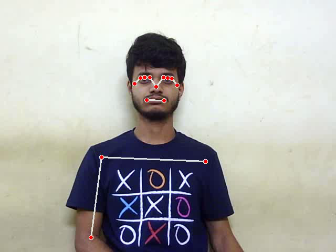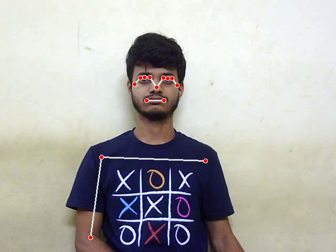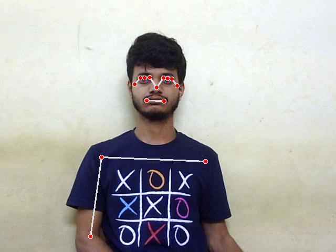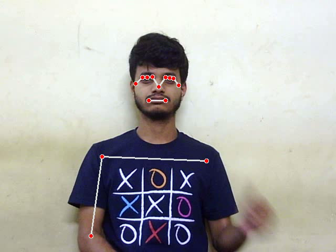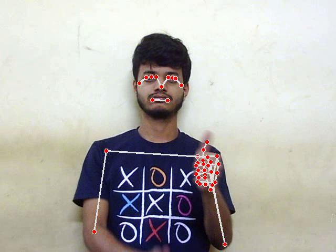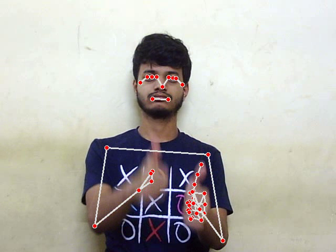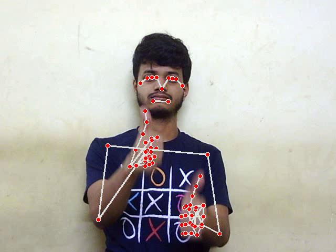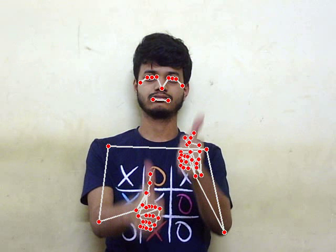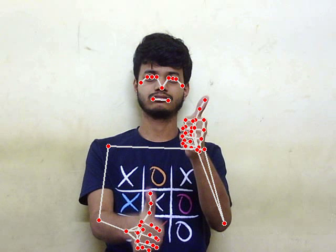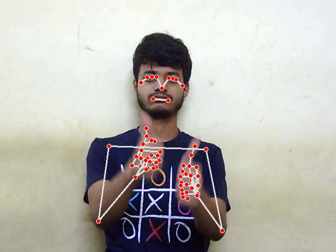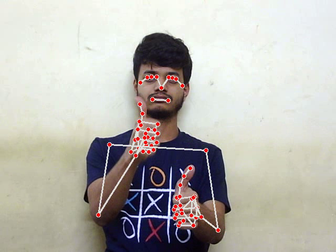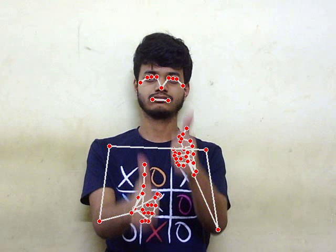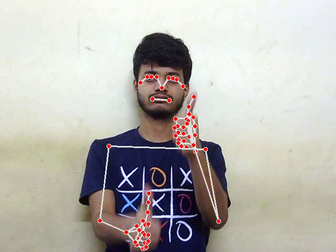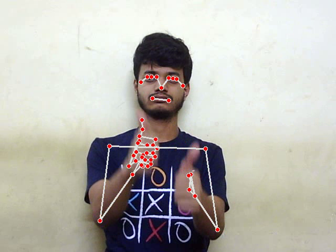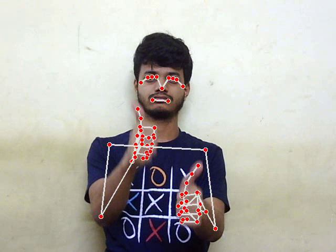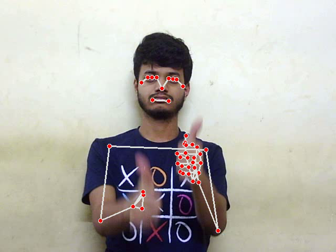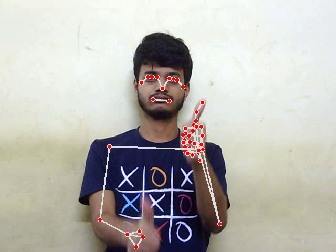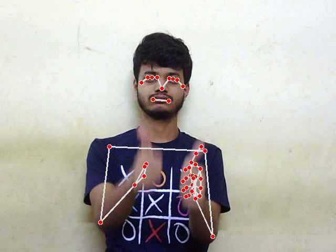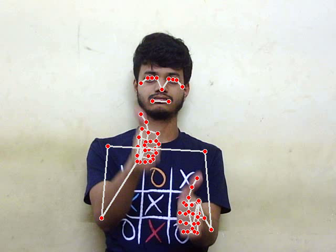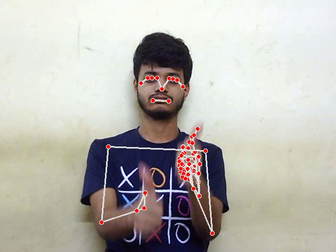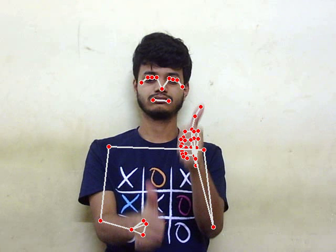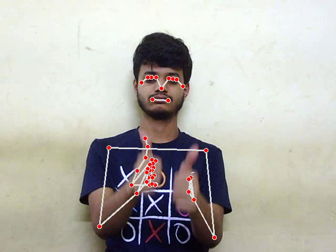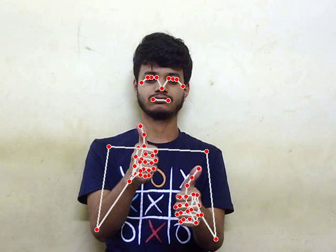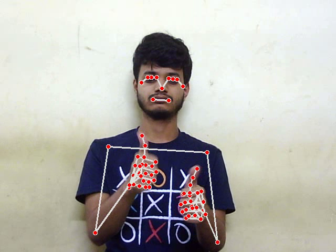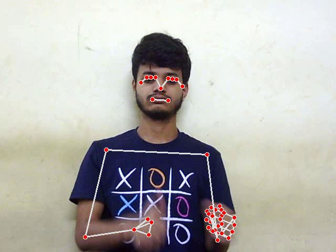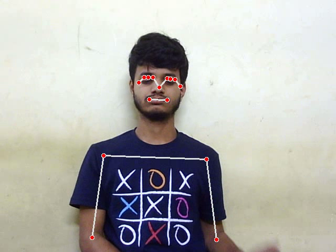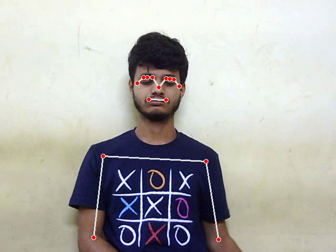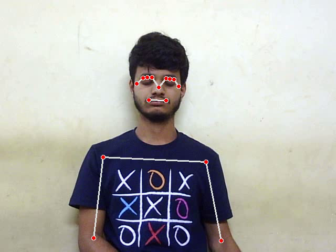which